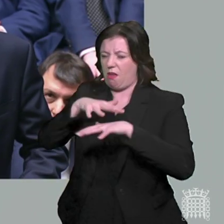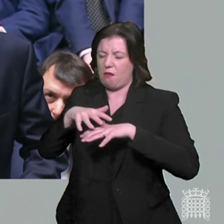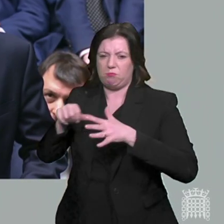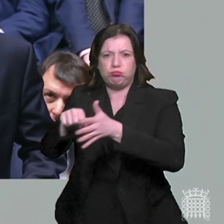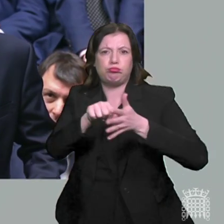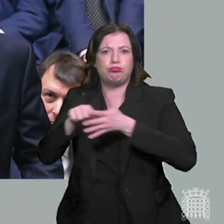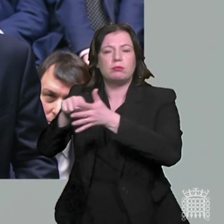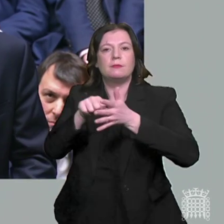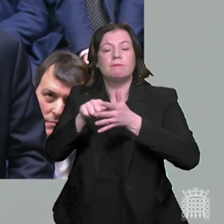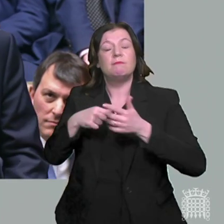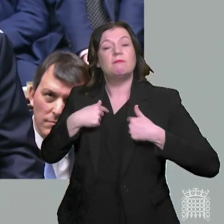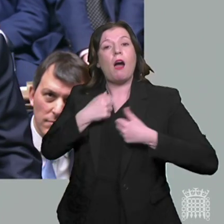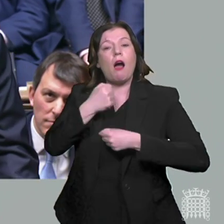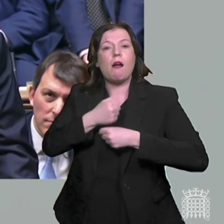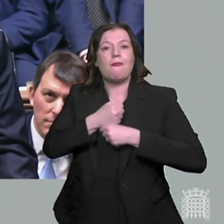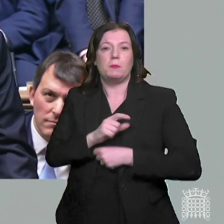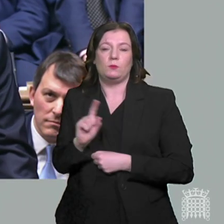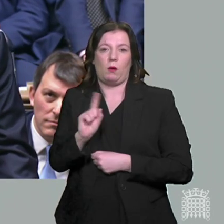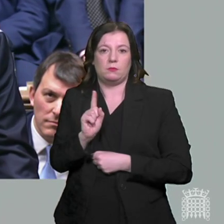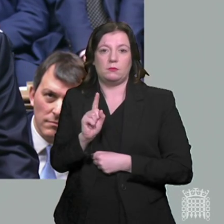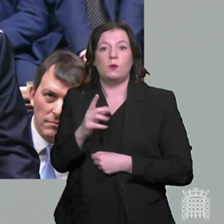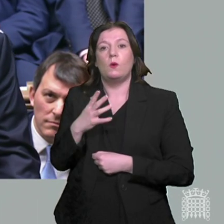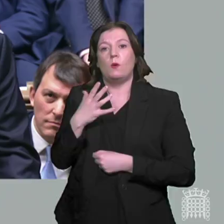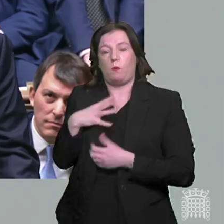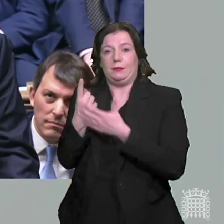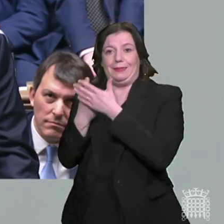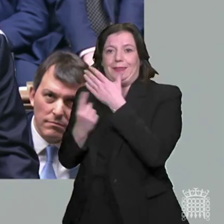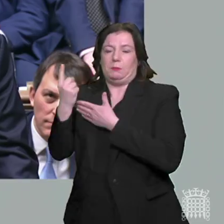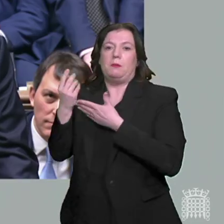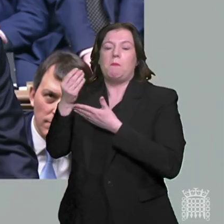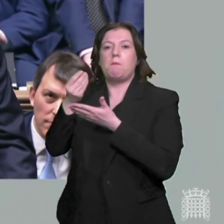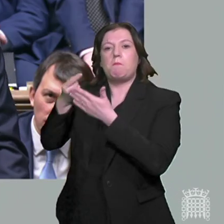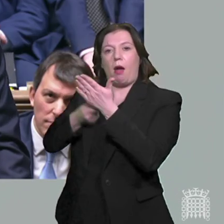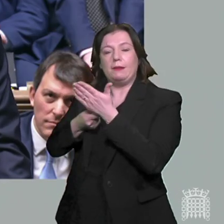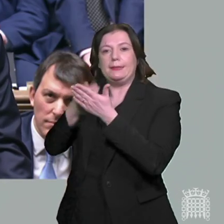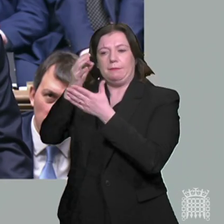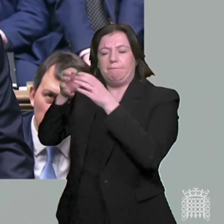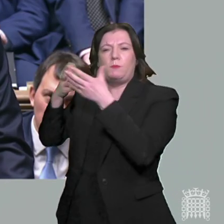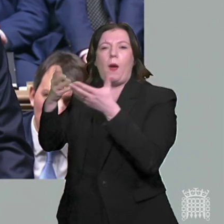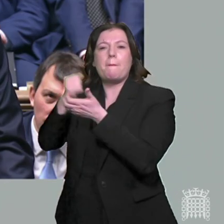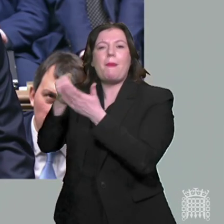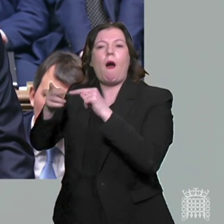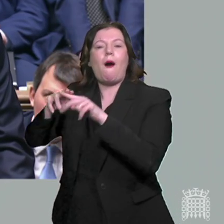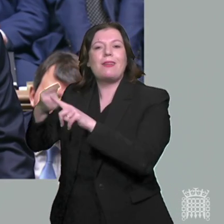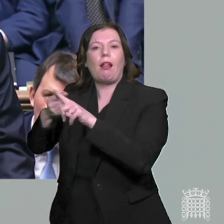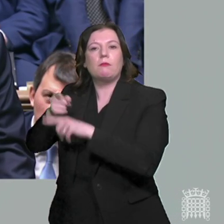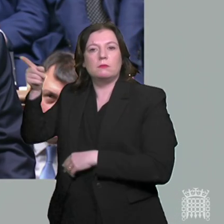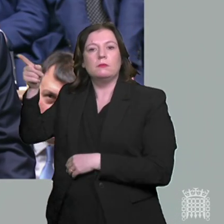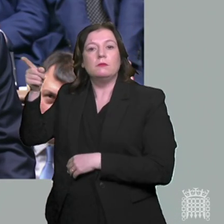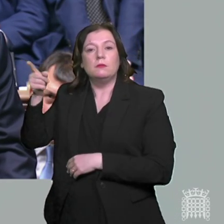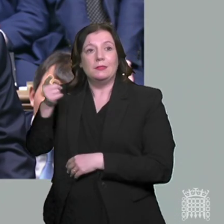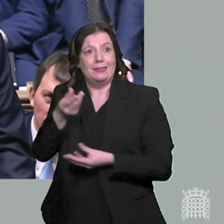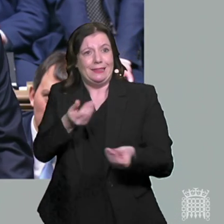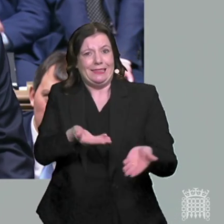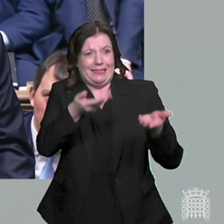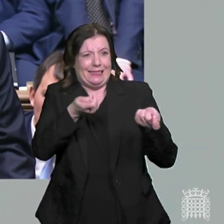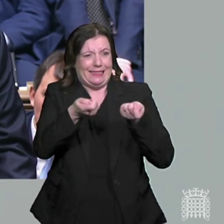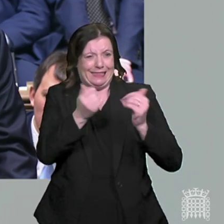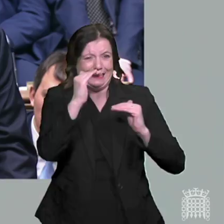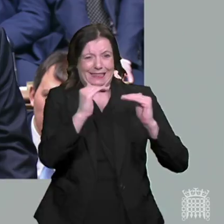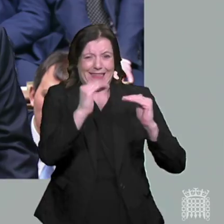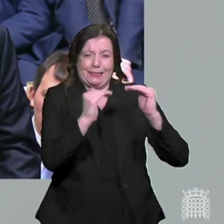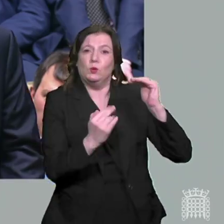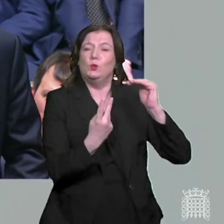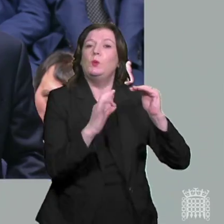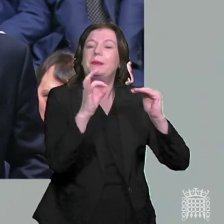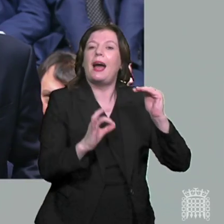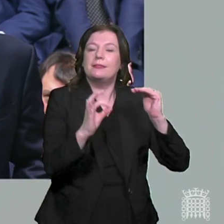This Government remain steadfast in our support for the independent Monetary Policy Committee at the Bank of England as it takes action to return inflation to the 2% target.